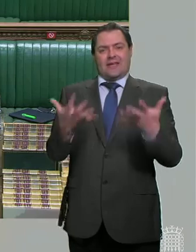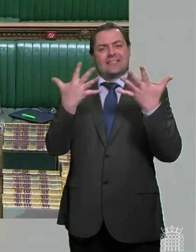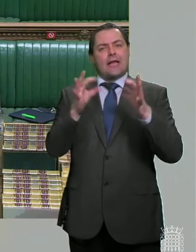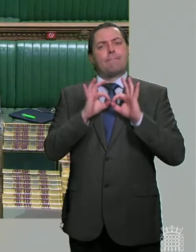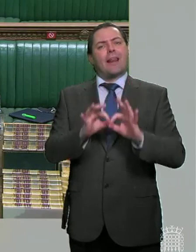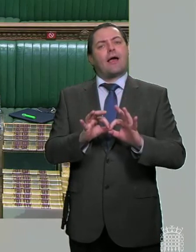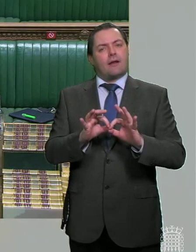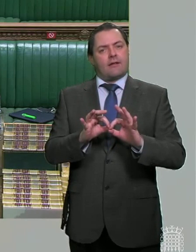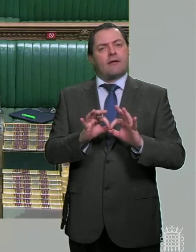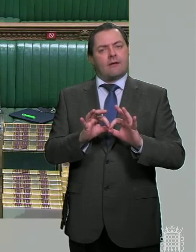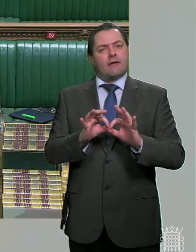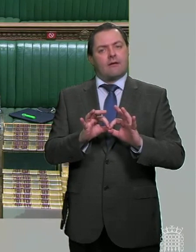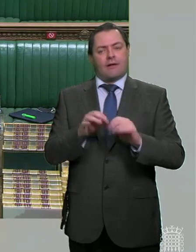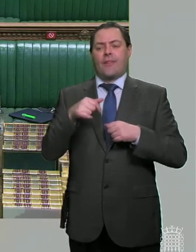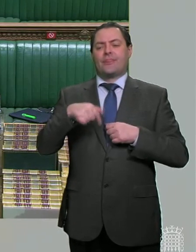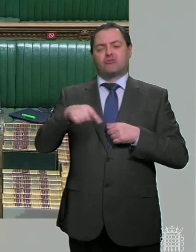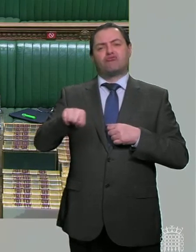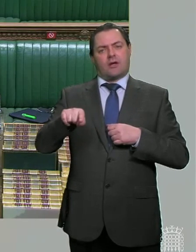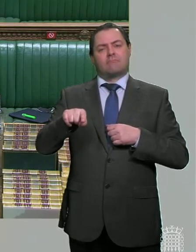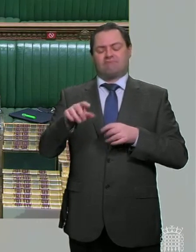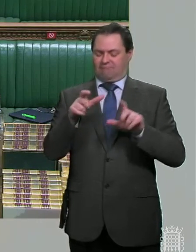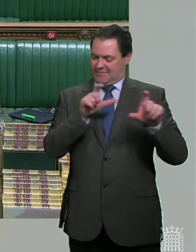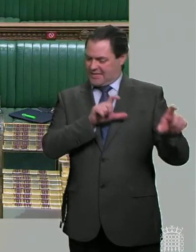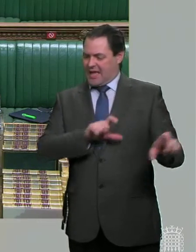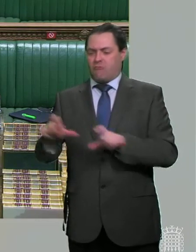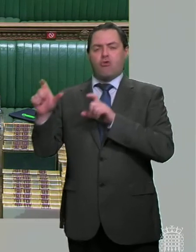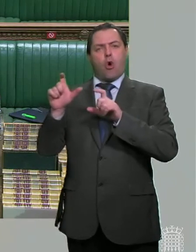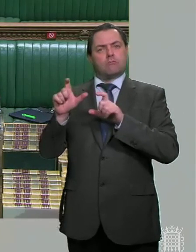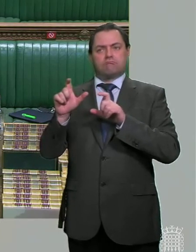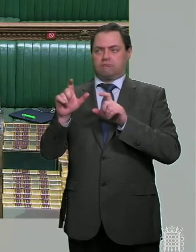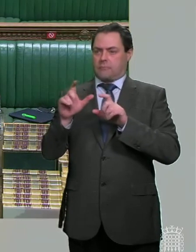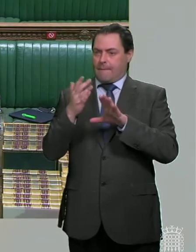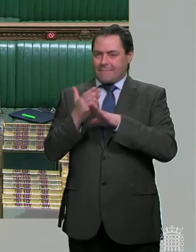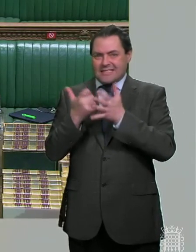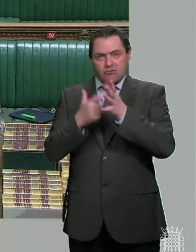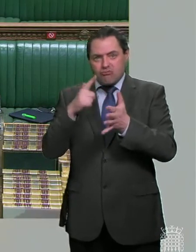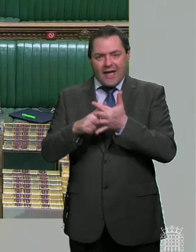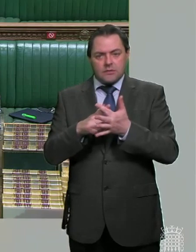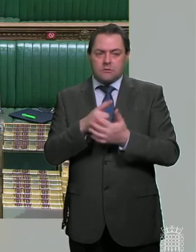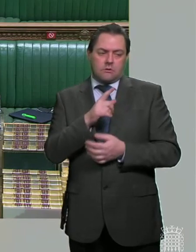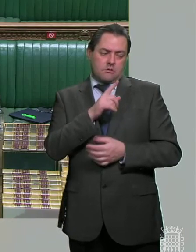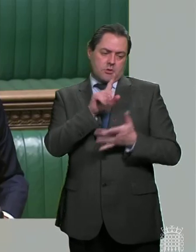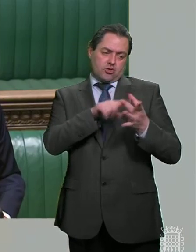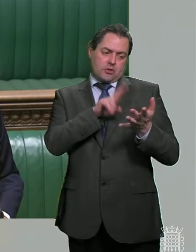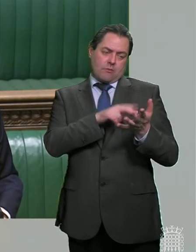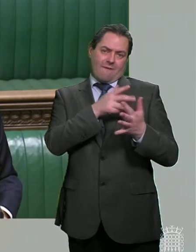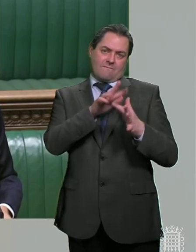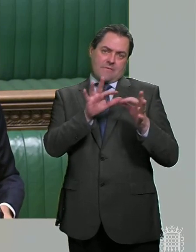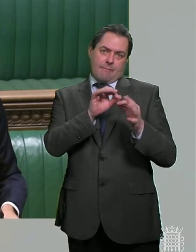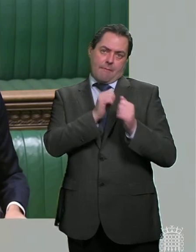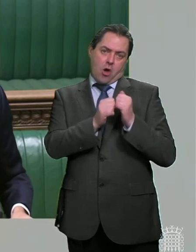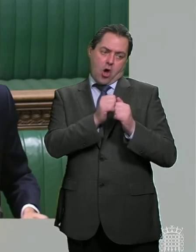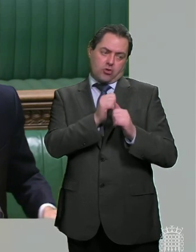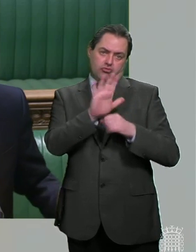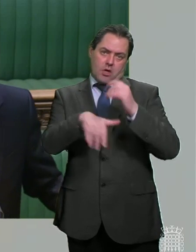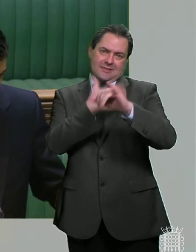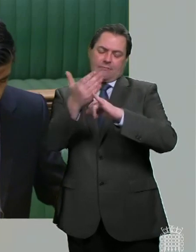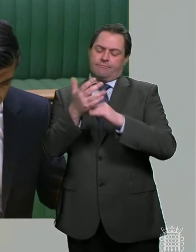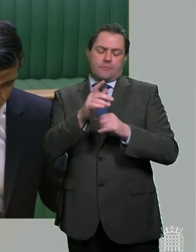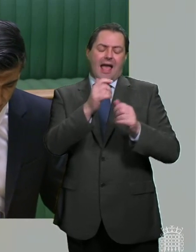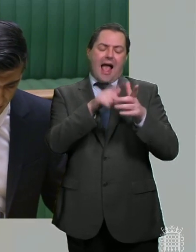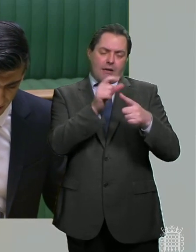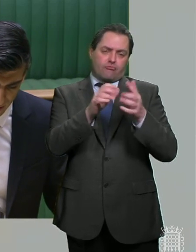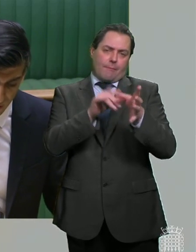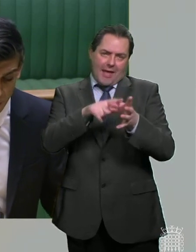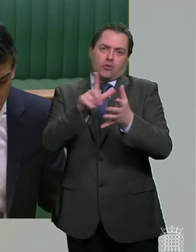This year, we will continue with the 100% business rates holiday for the first three months of the year—in other words, through to the end of June.